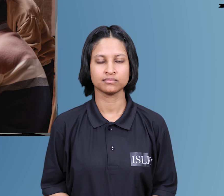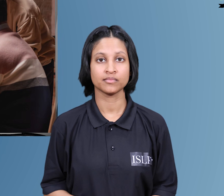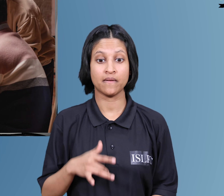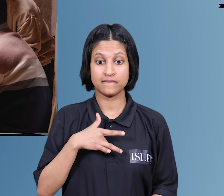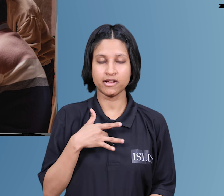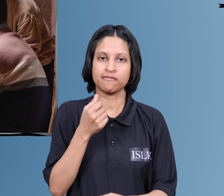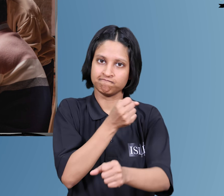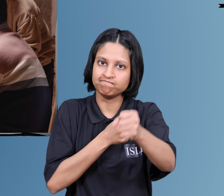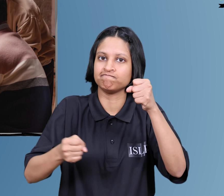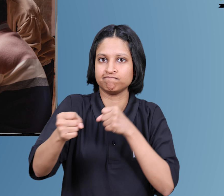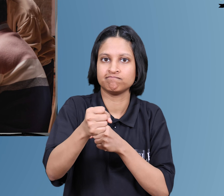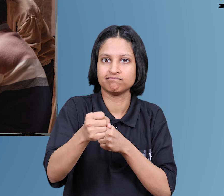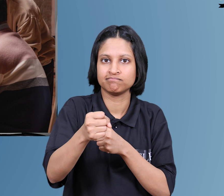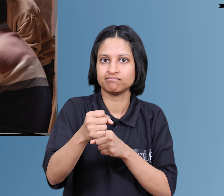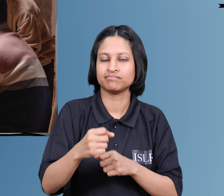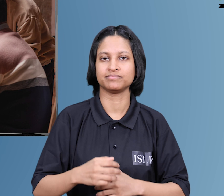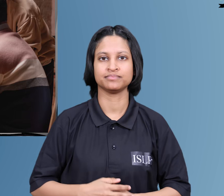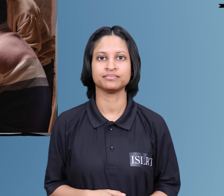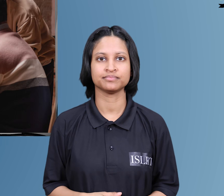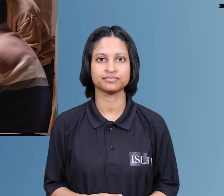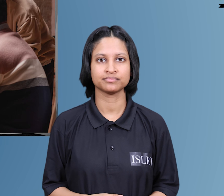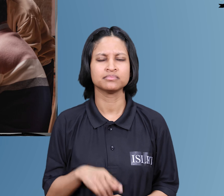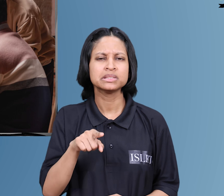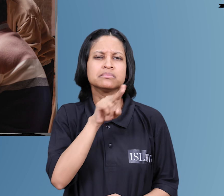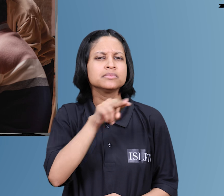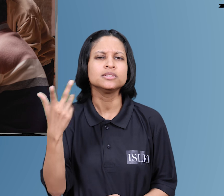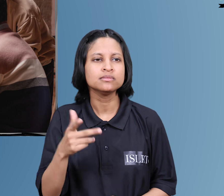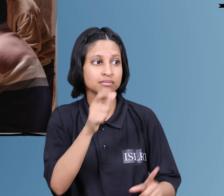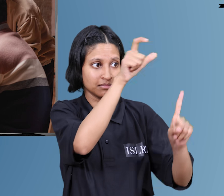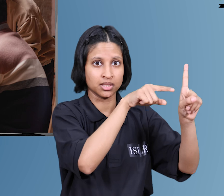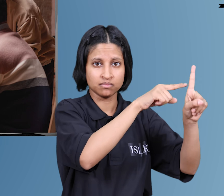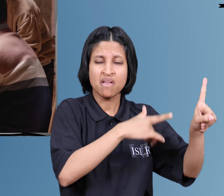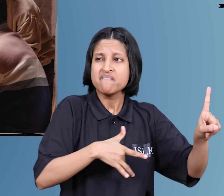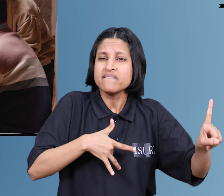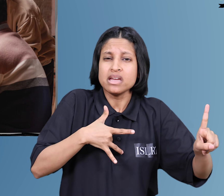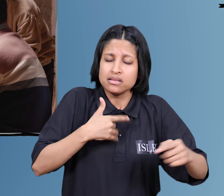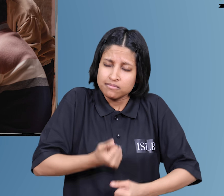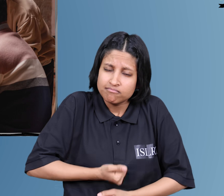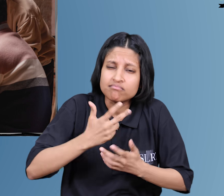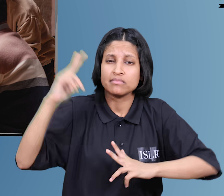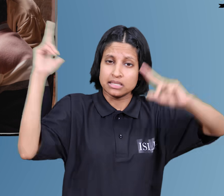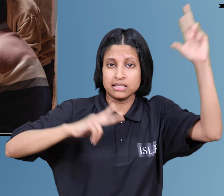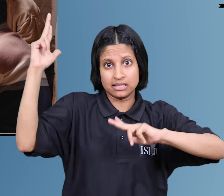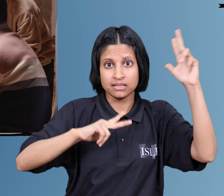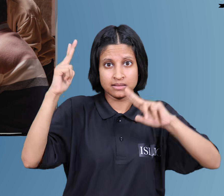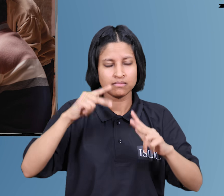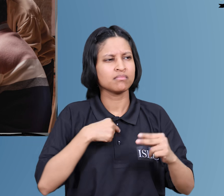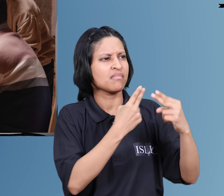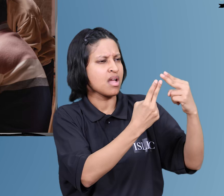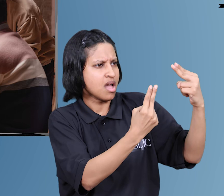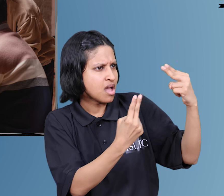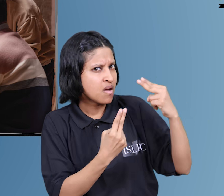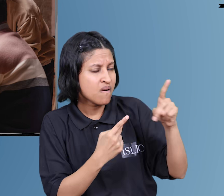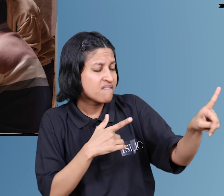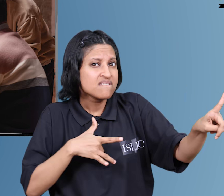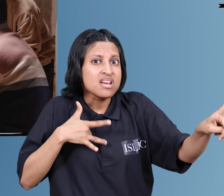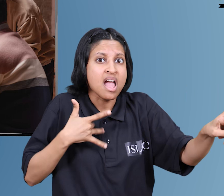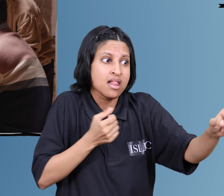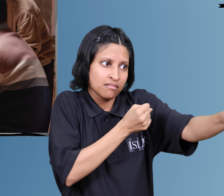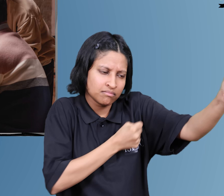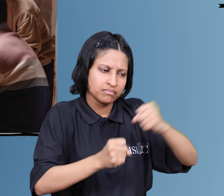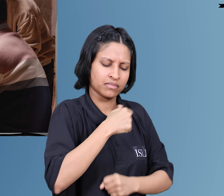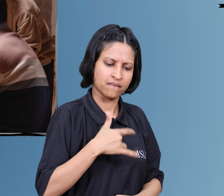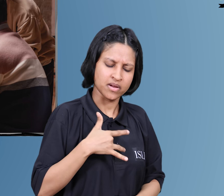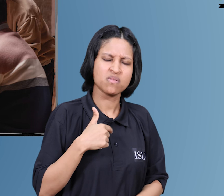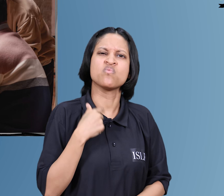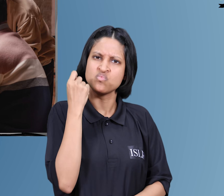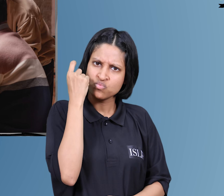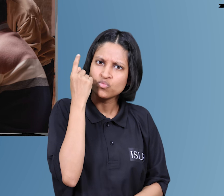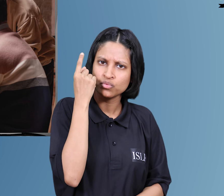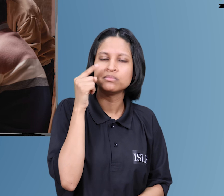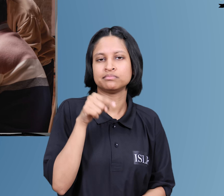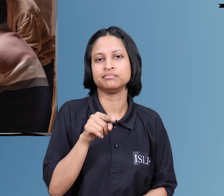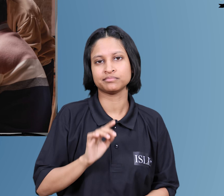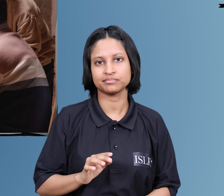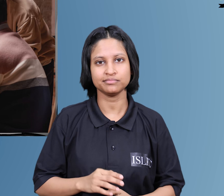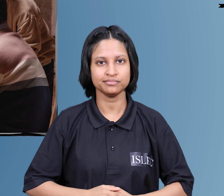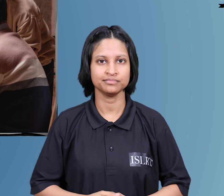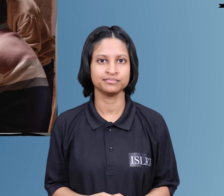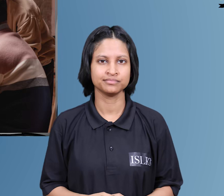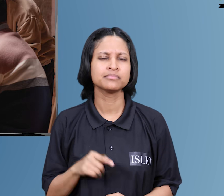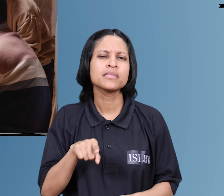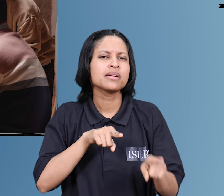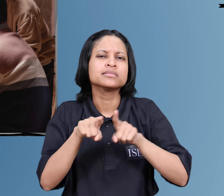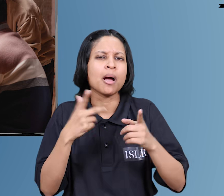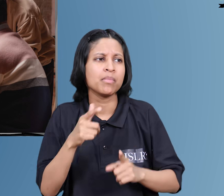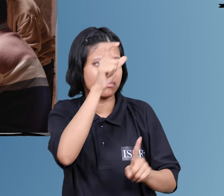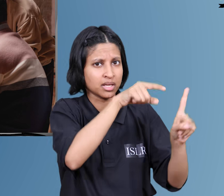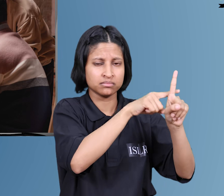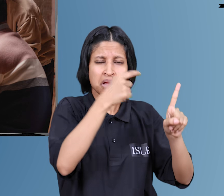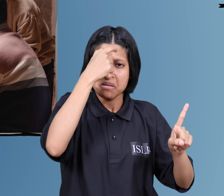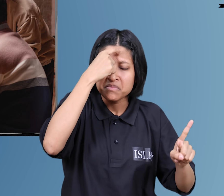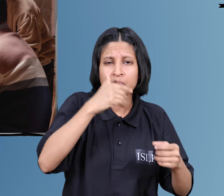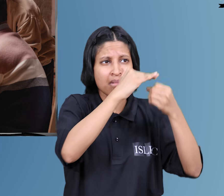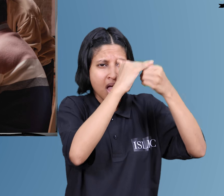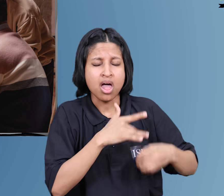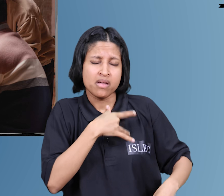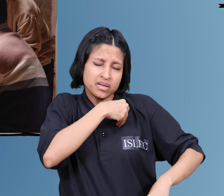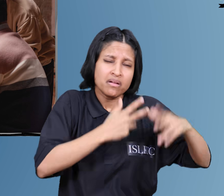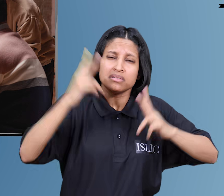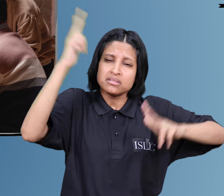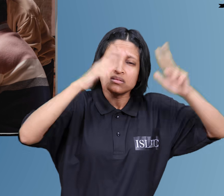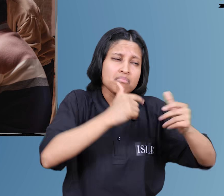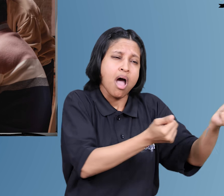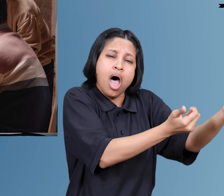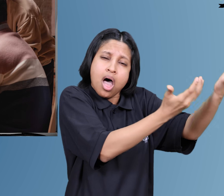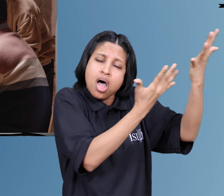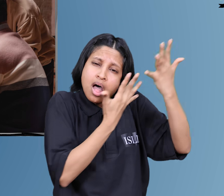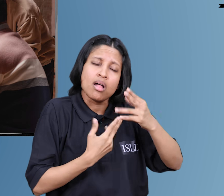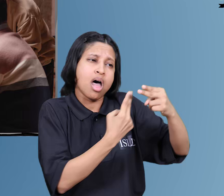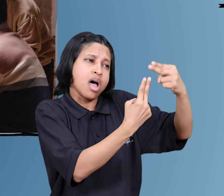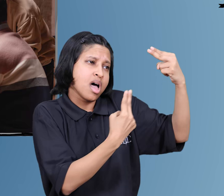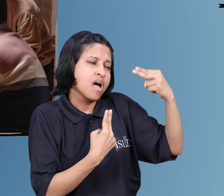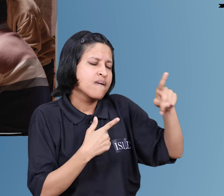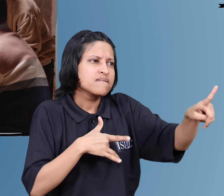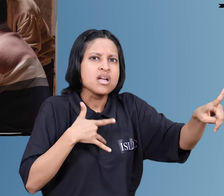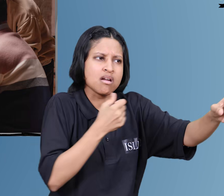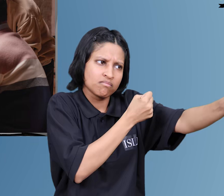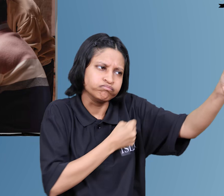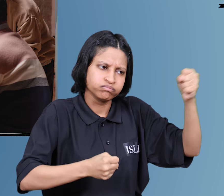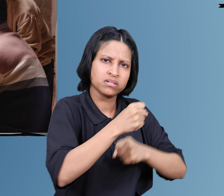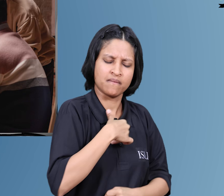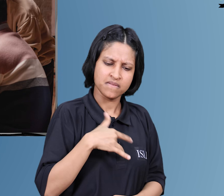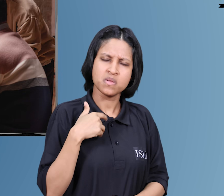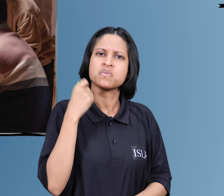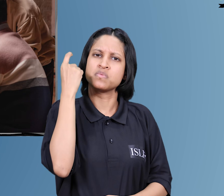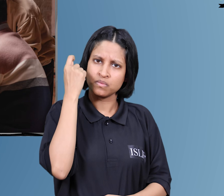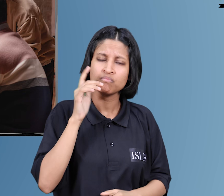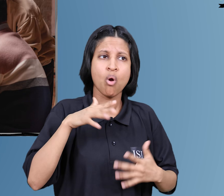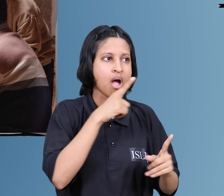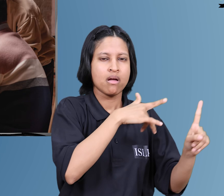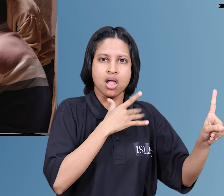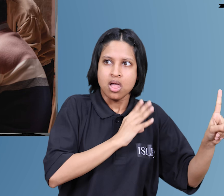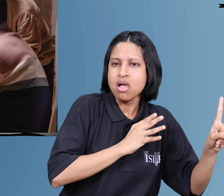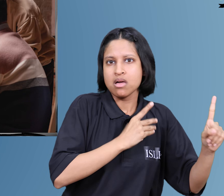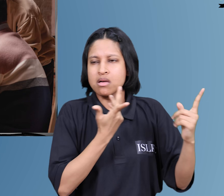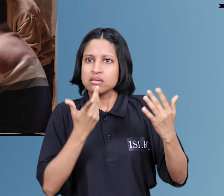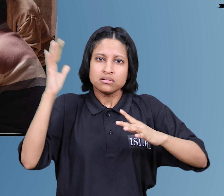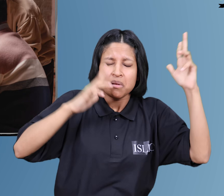Empathy The ability to understand and share the feelings of another person. For example, I am able to understand the sorrows of another person by empathizing with them.